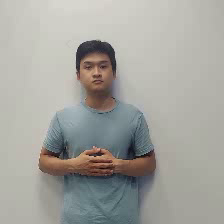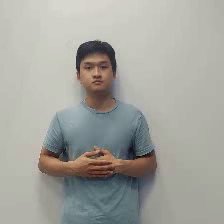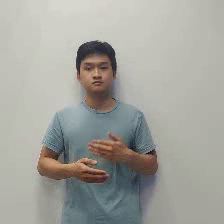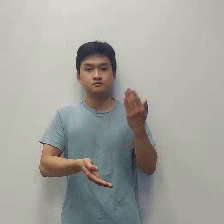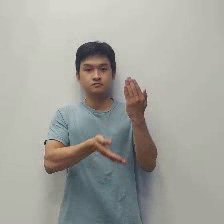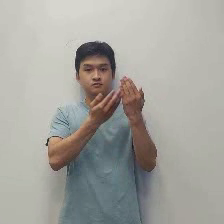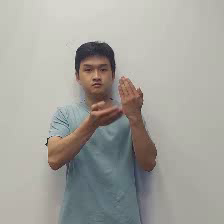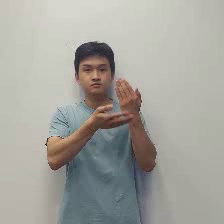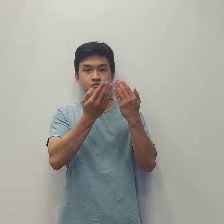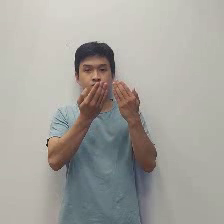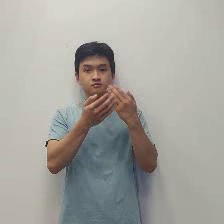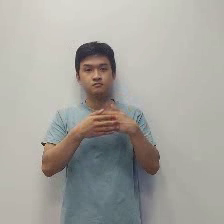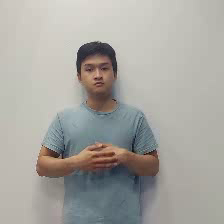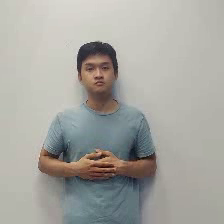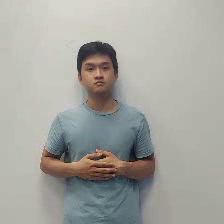Dễ